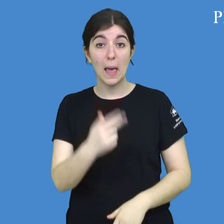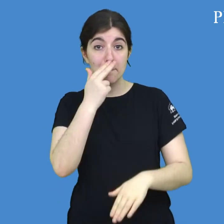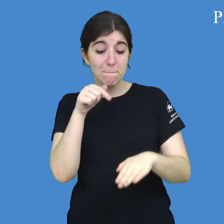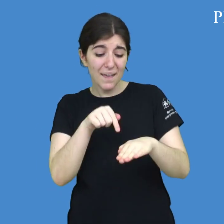pie